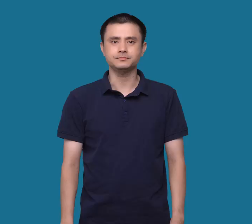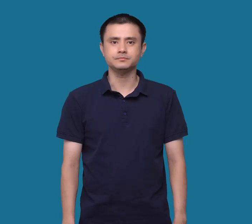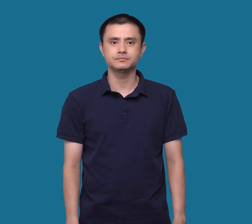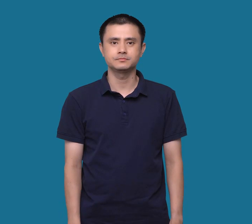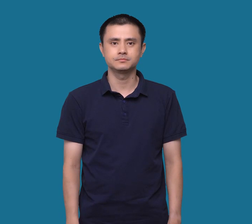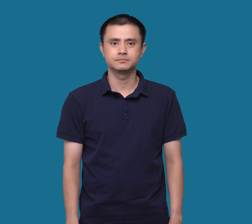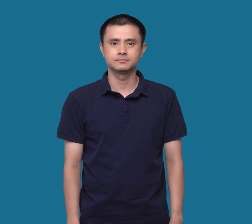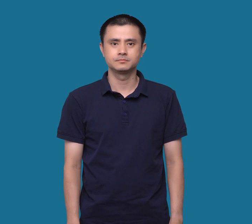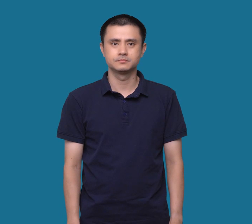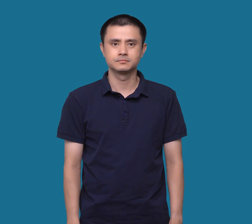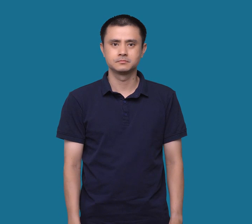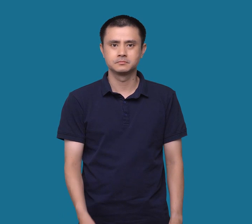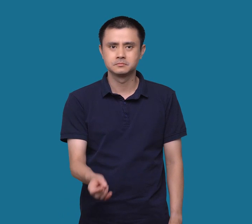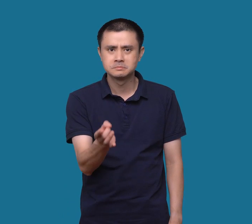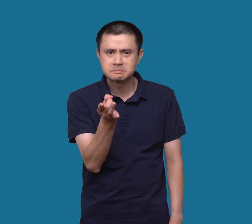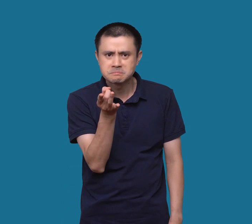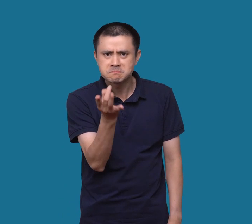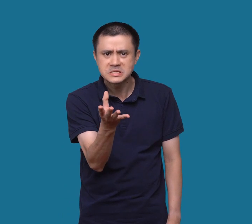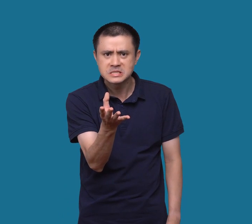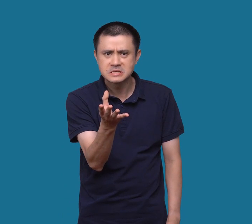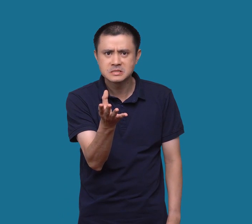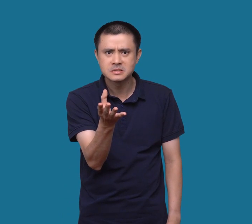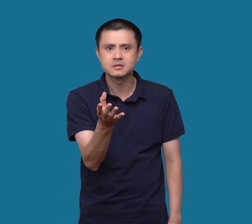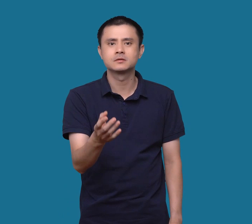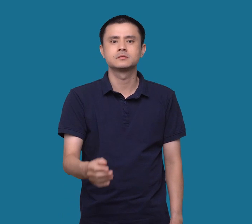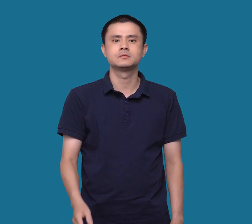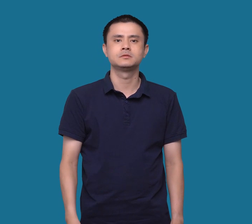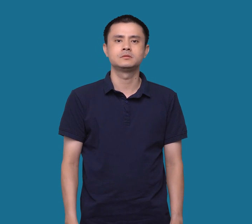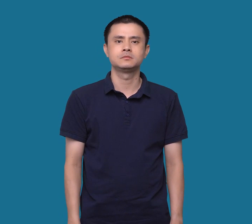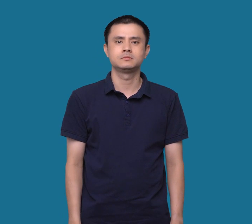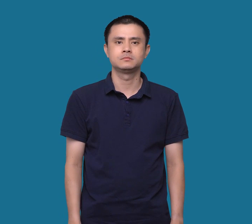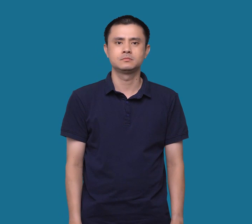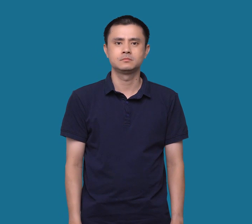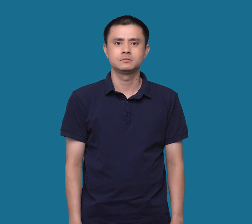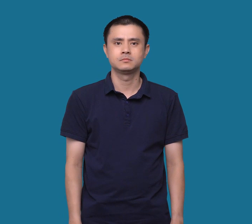bắn bi